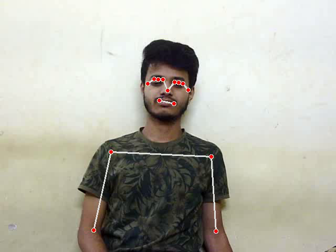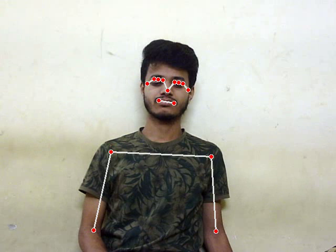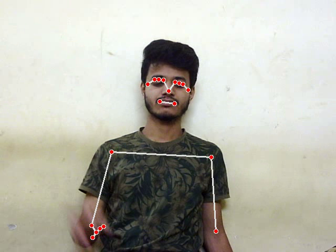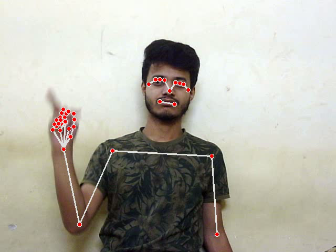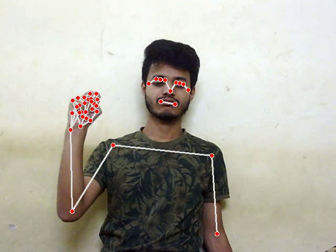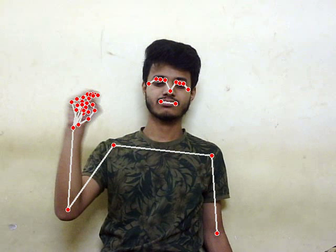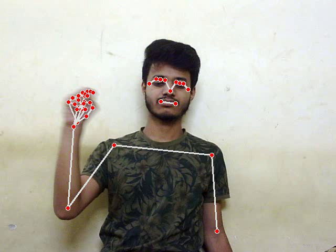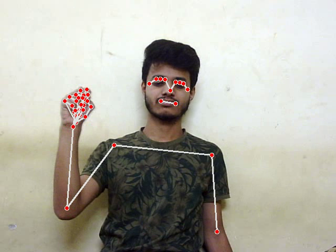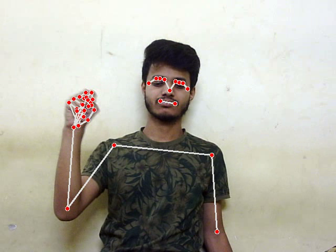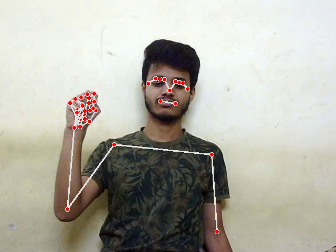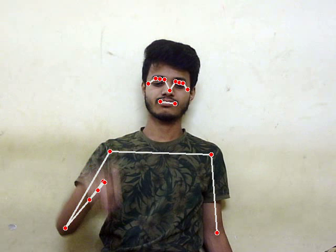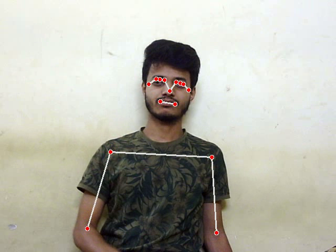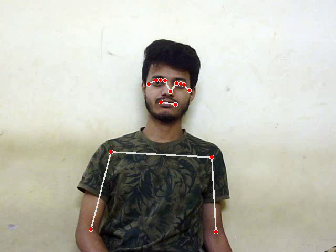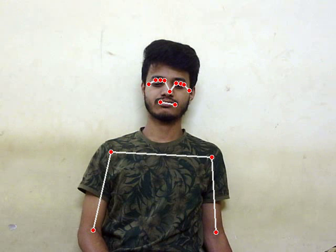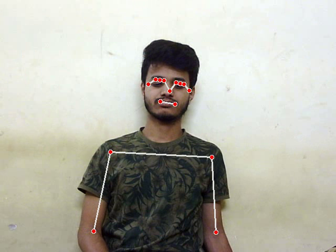bathroom